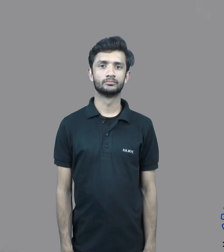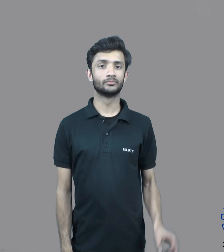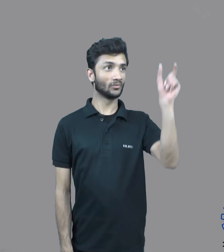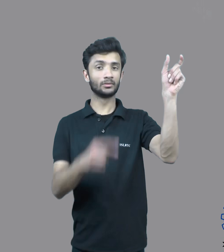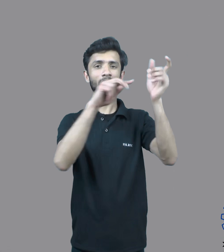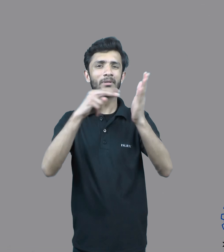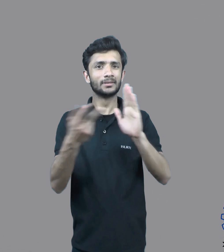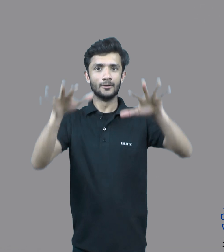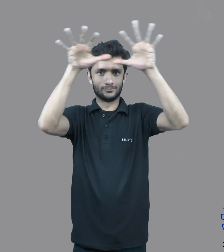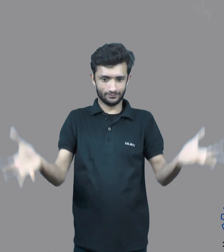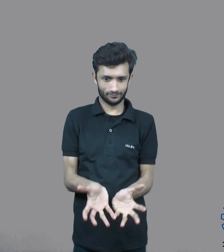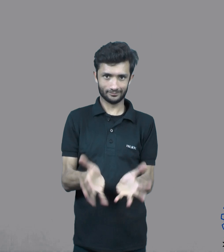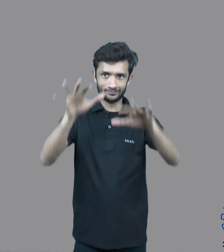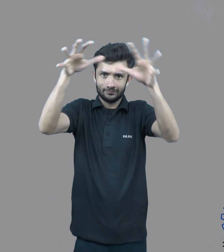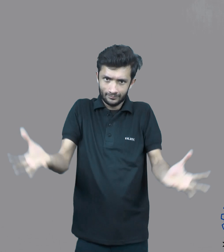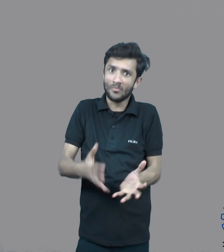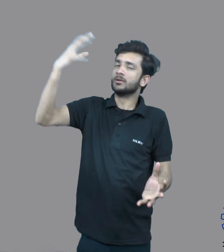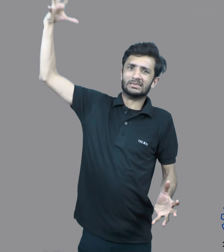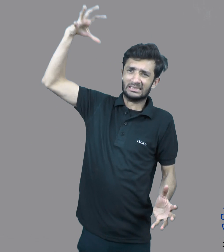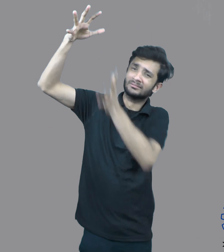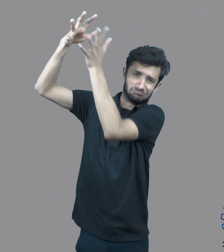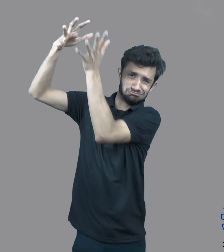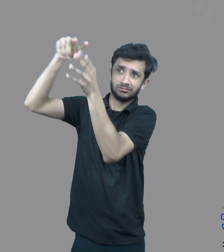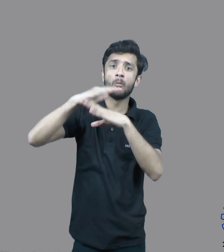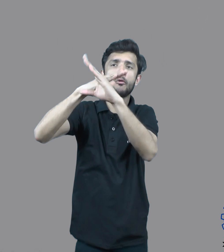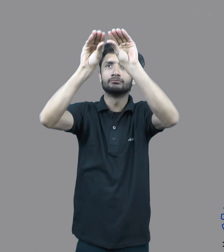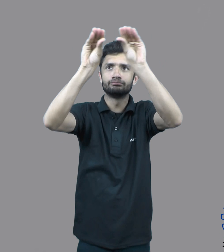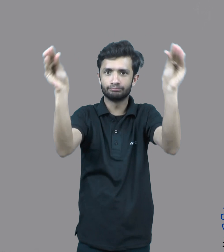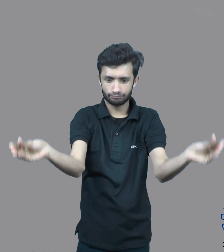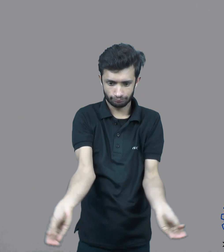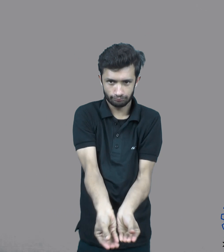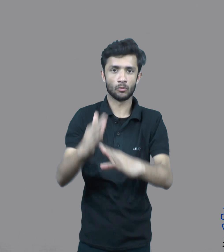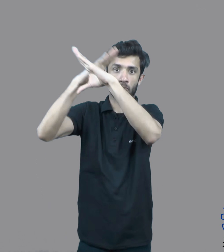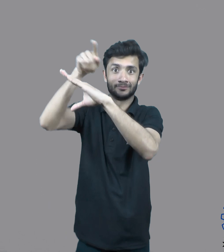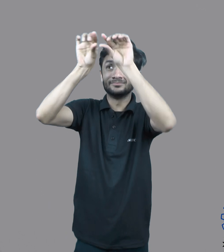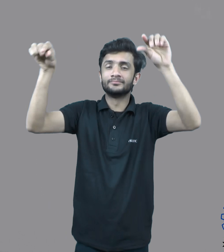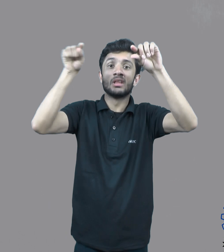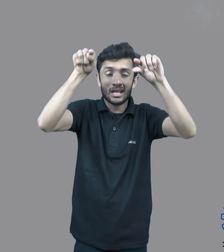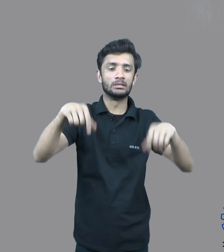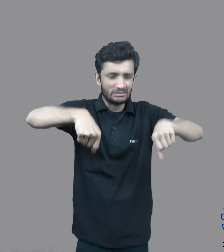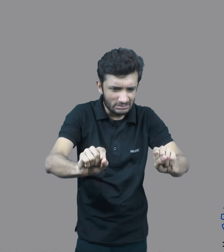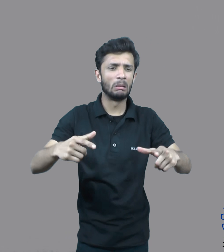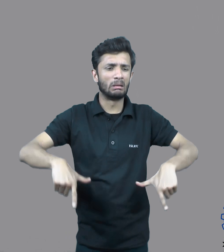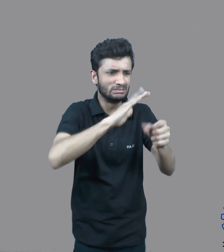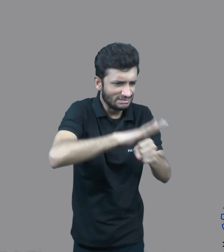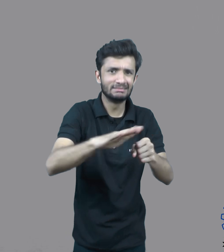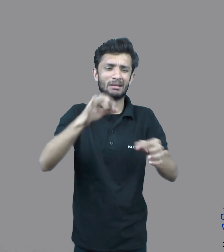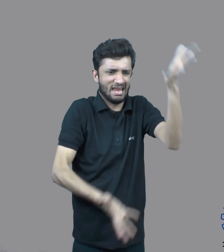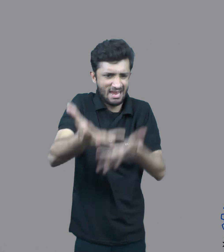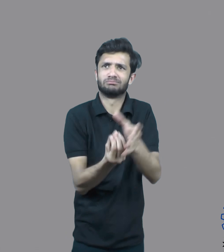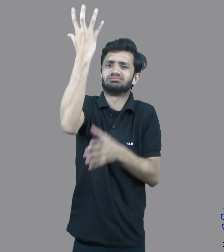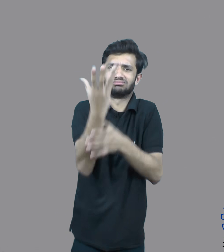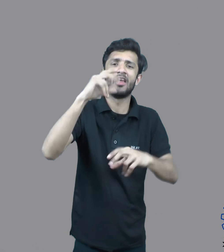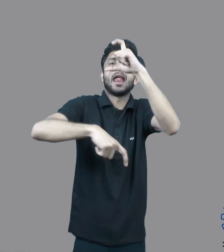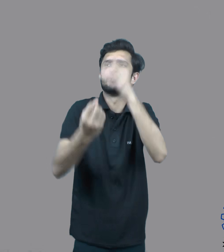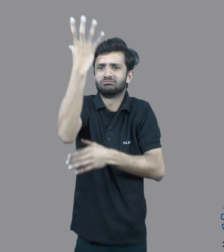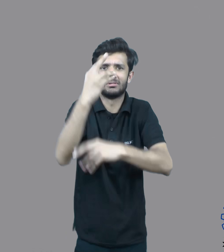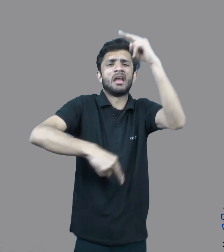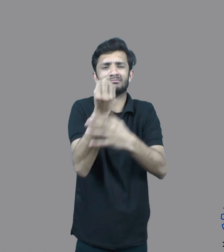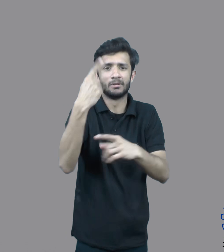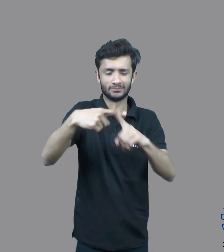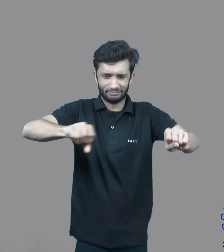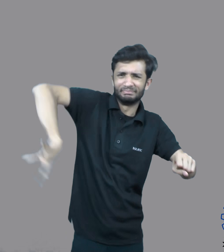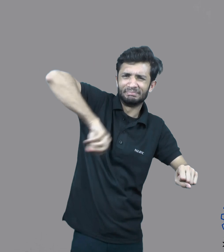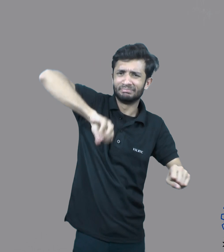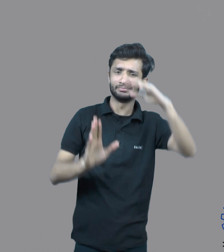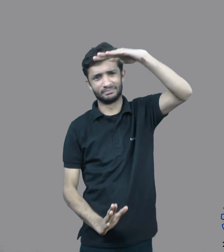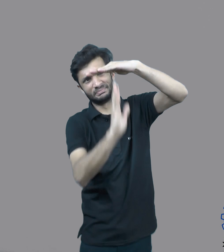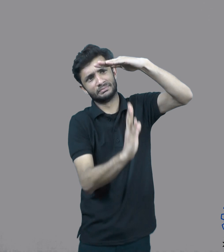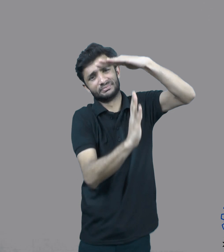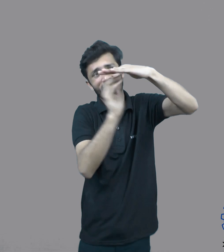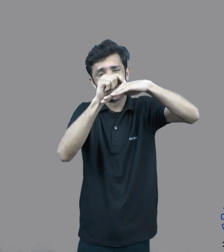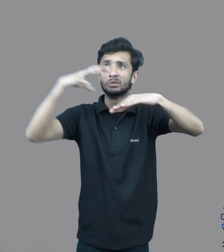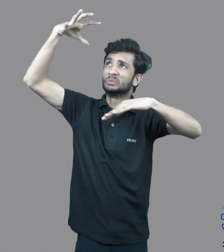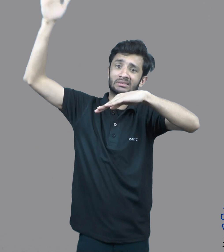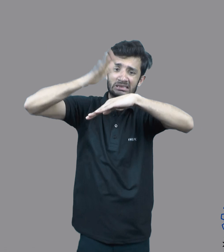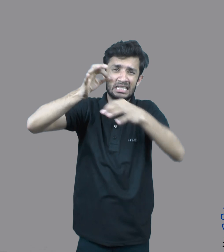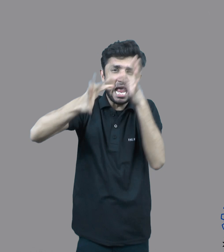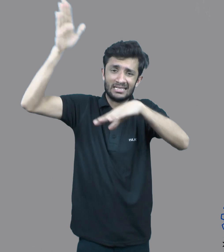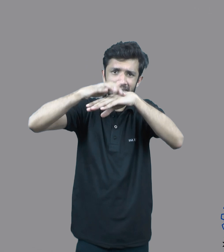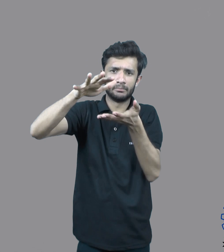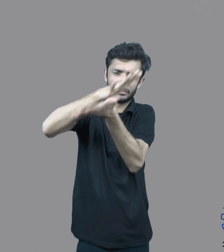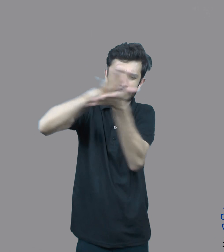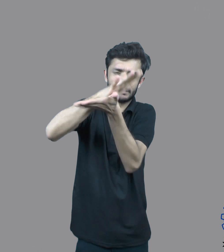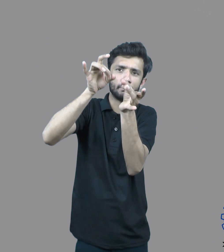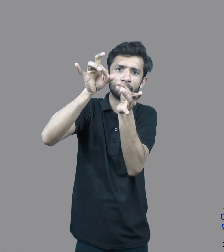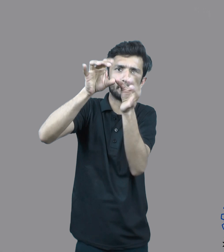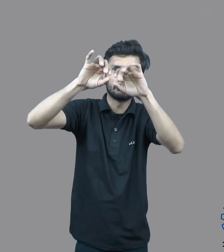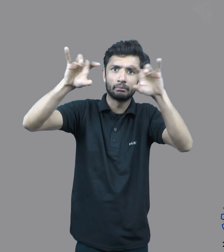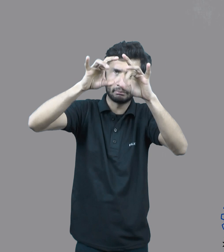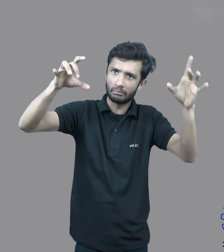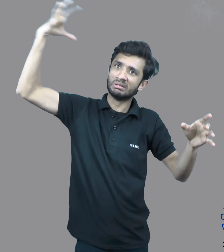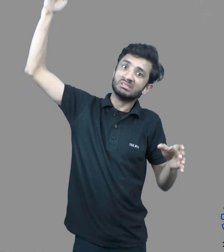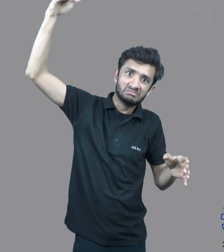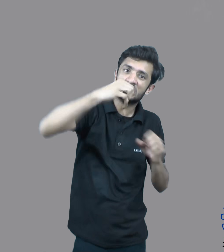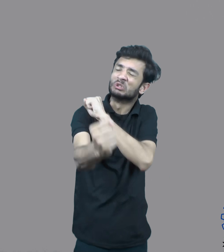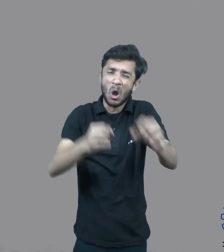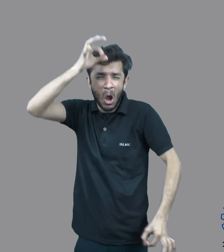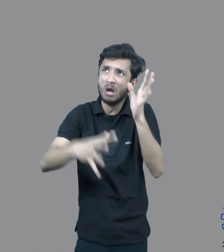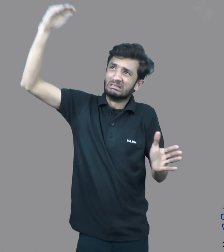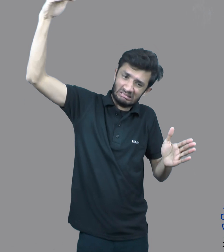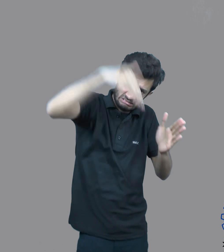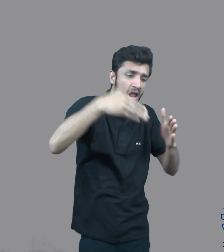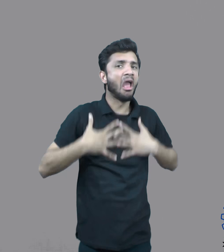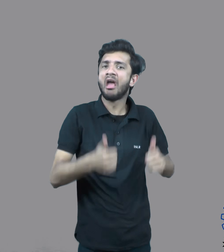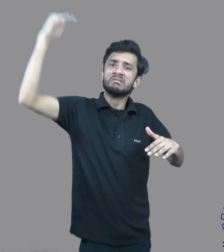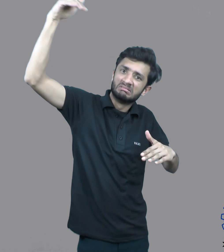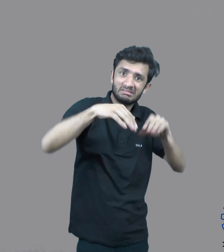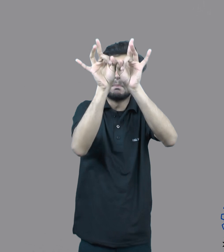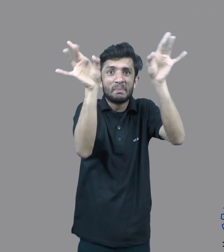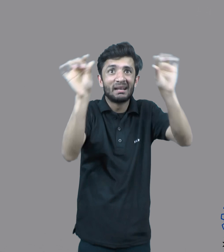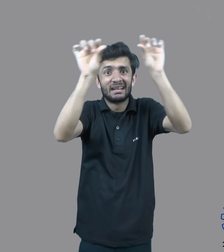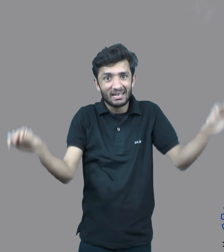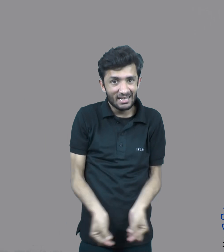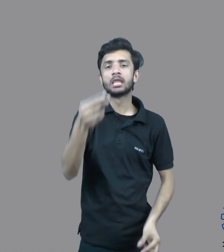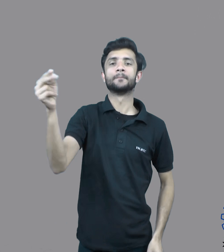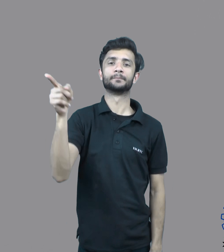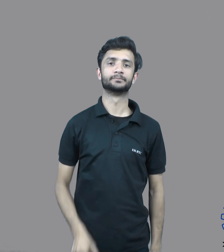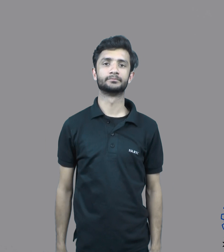Ozone Depletion